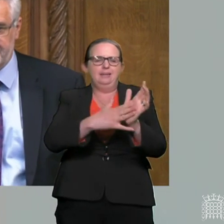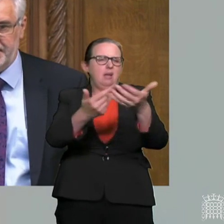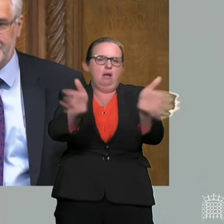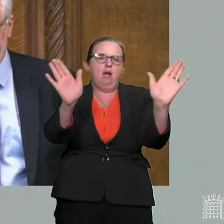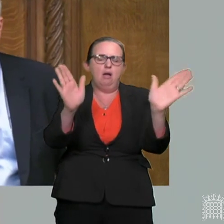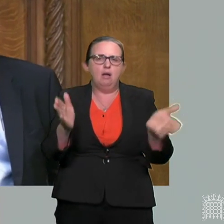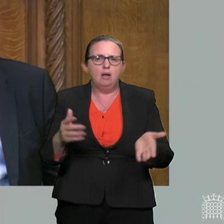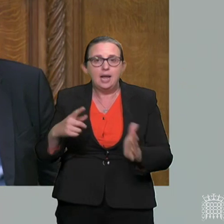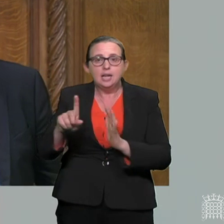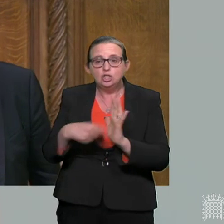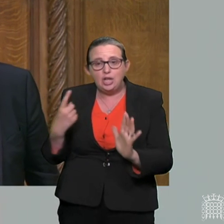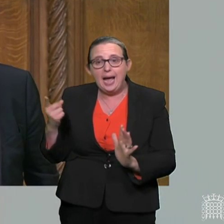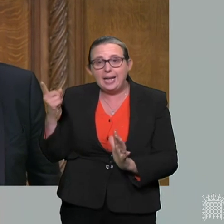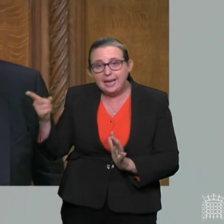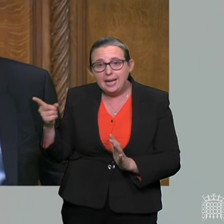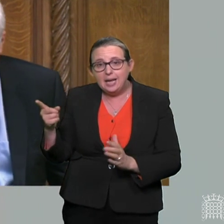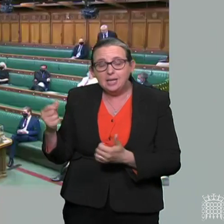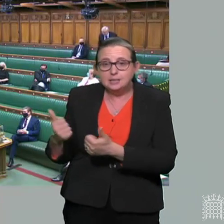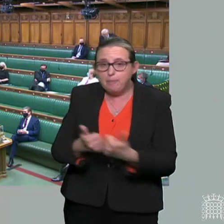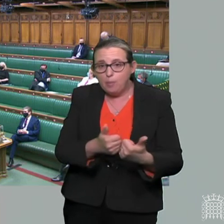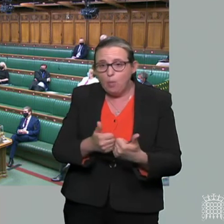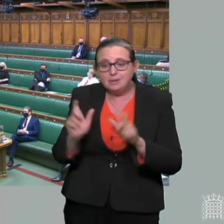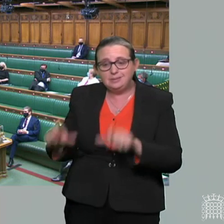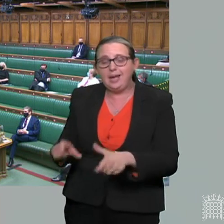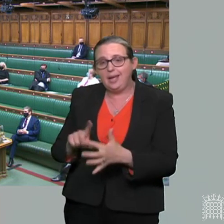And yes, Jacqui did support staying in the EU.